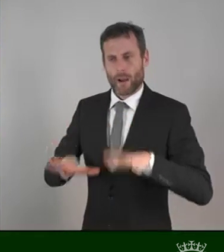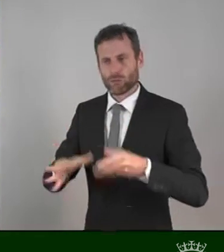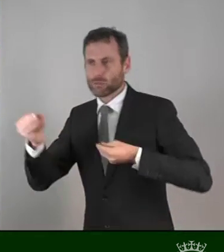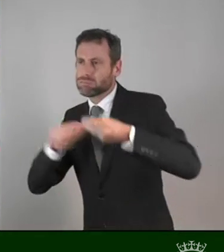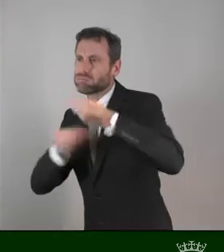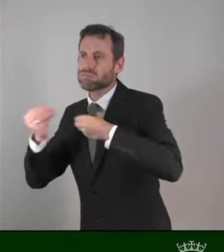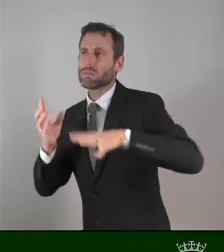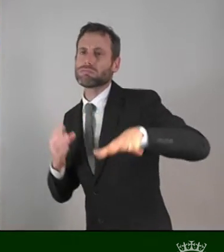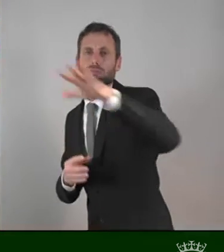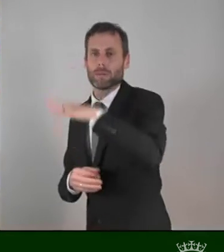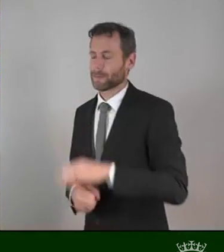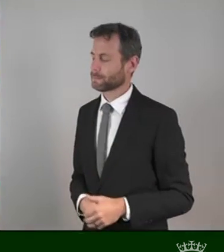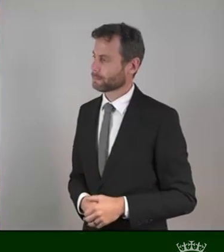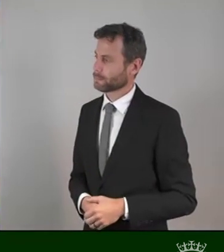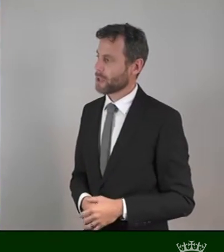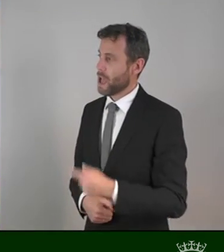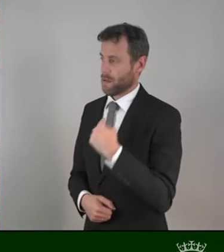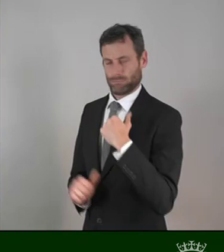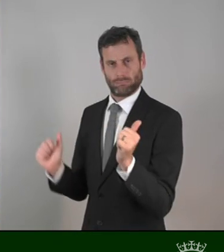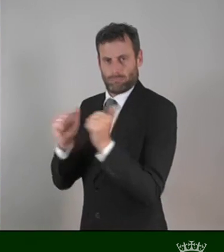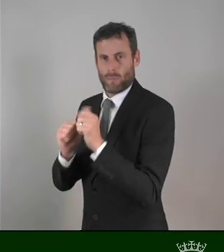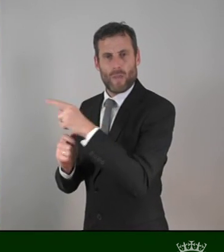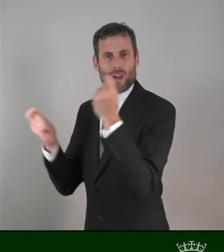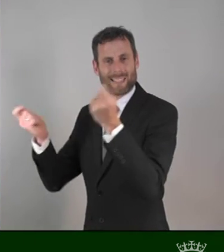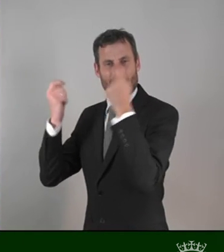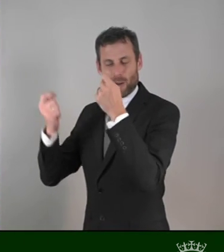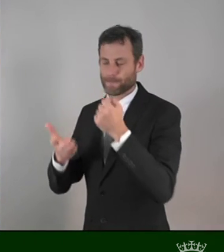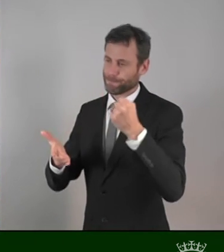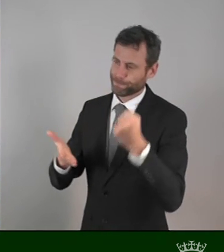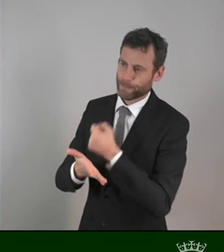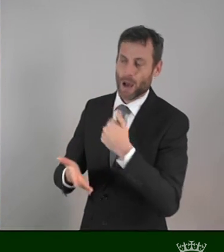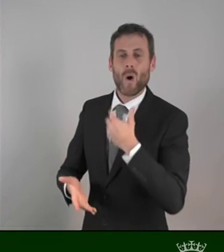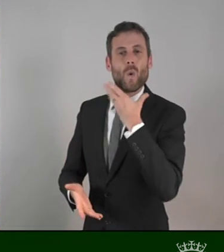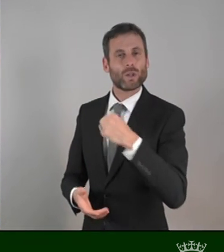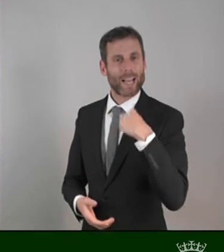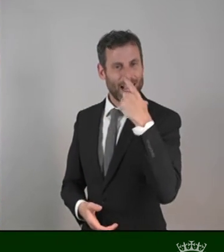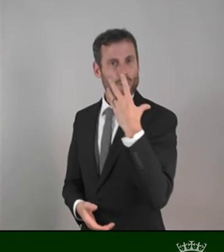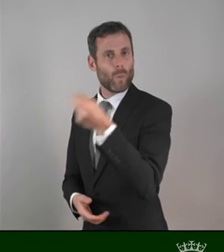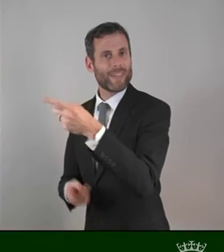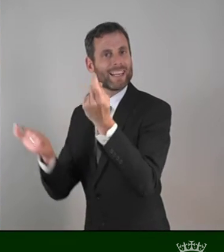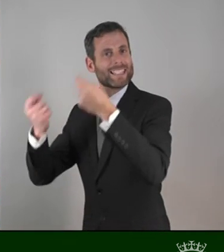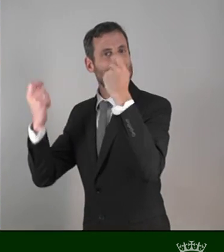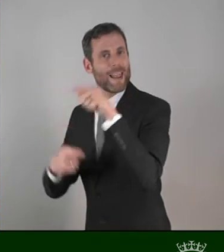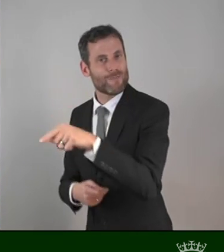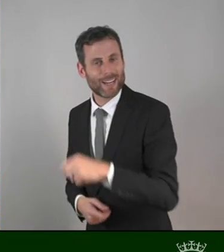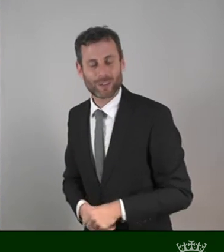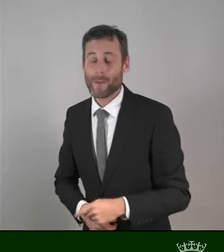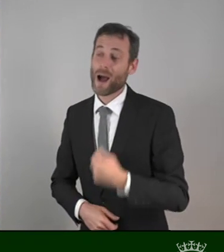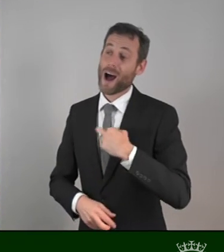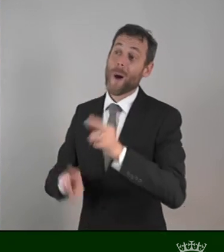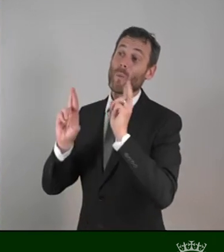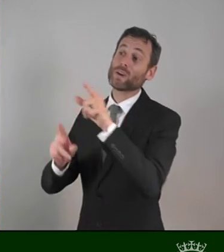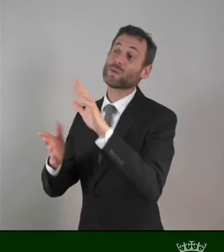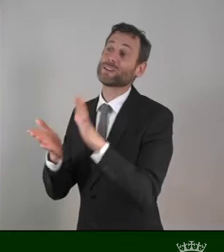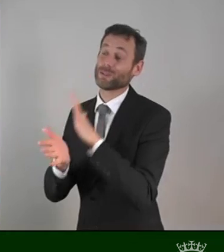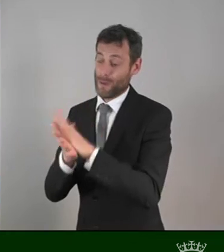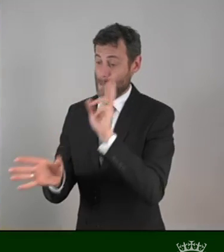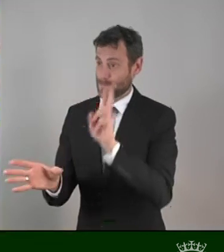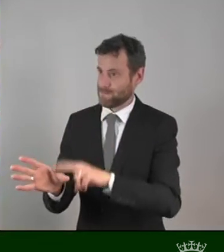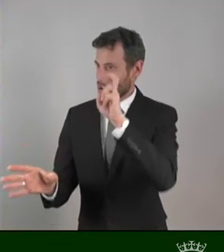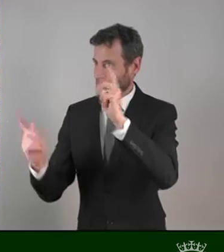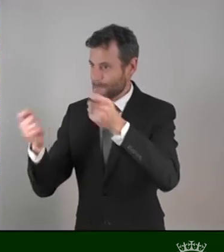I do join my honourable Friend in her celebrations. I am sorry I cannot be there personally but I wish everybody in Morley and Outwood a very enjoyable big Brexit bash.